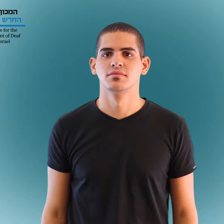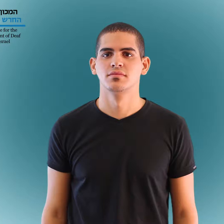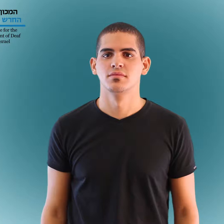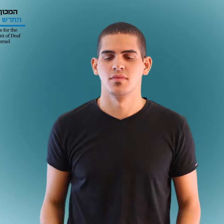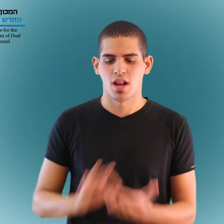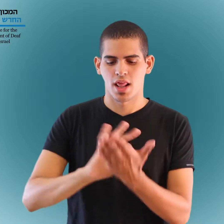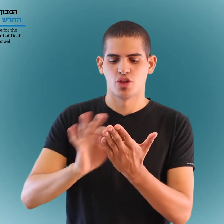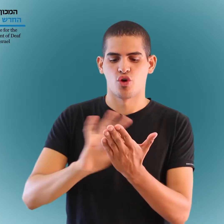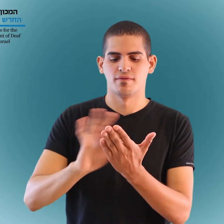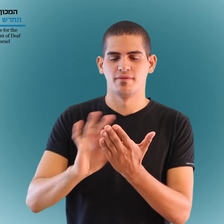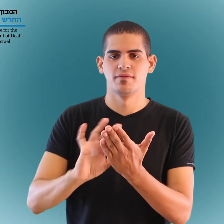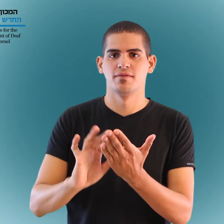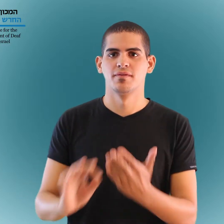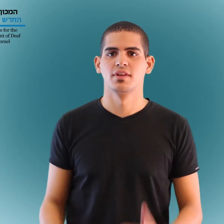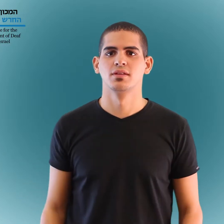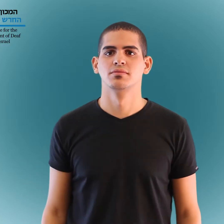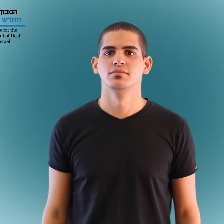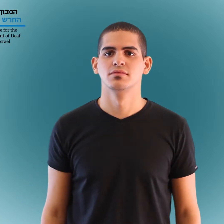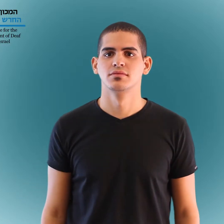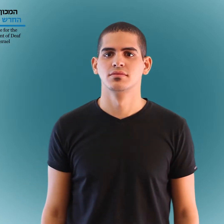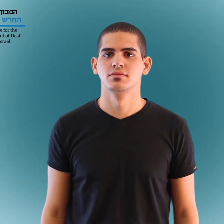לכתוב